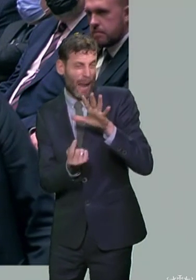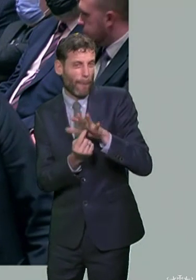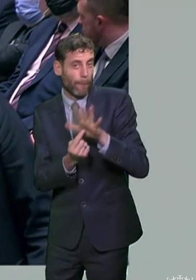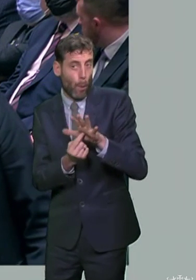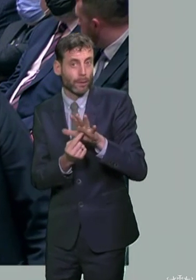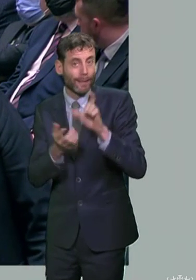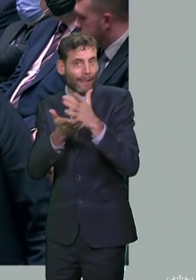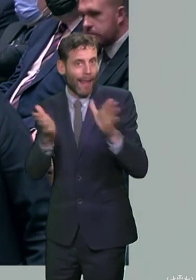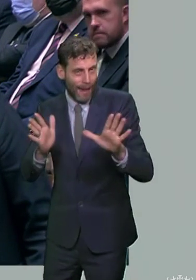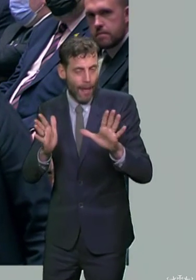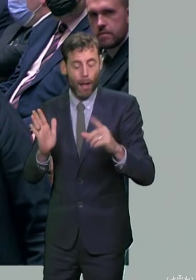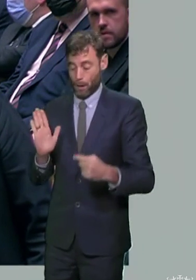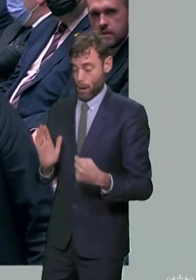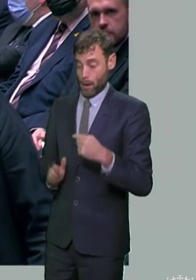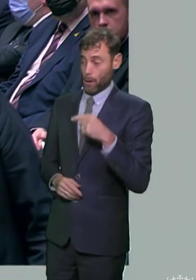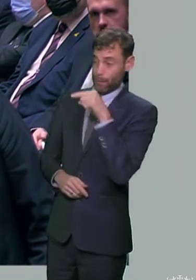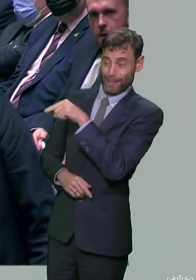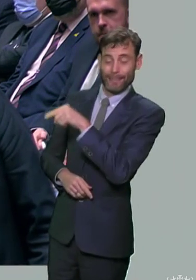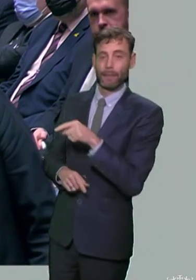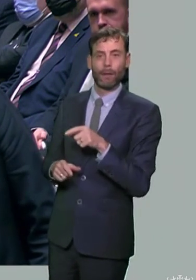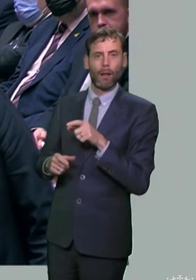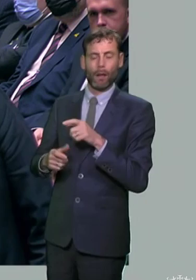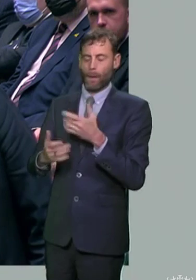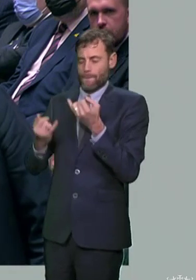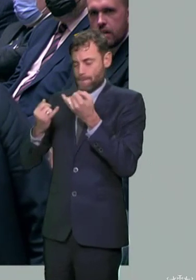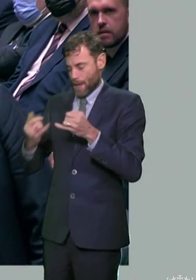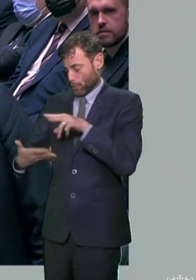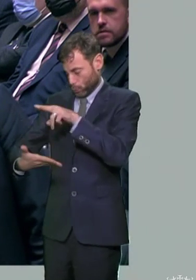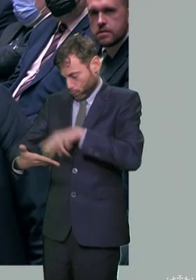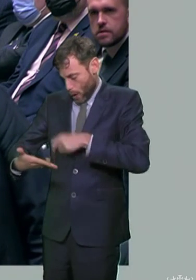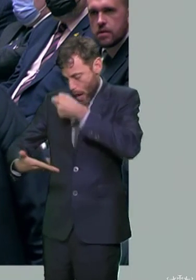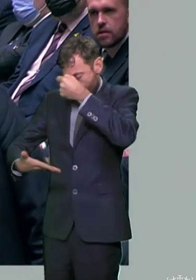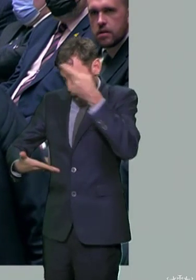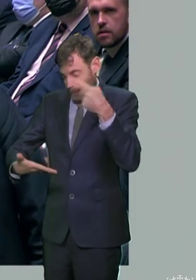The fact is that the Labour party has totally failed to address this.